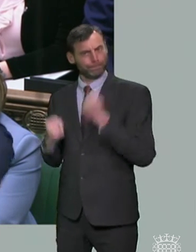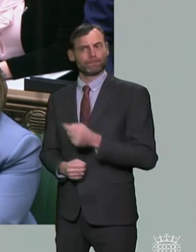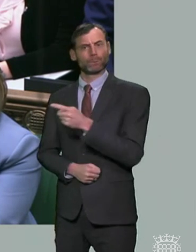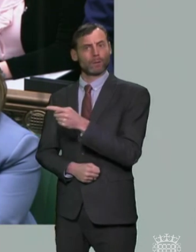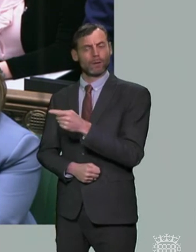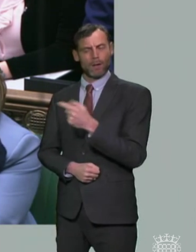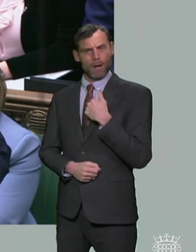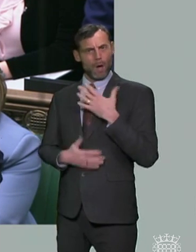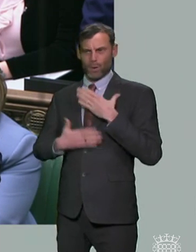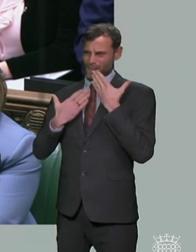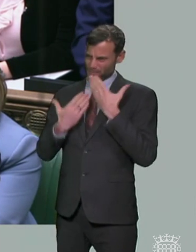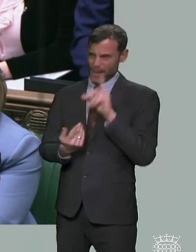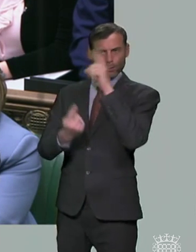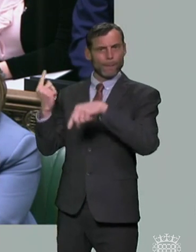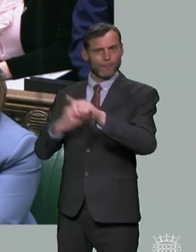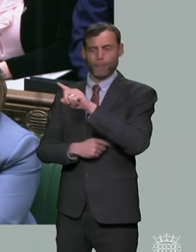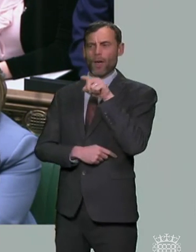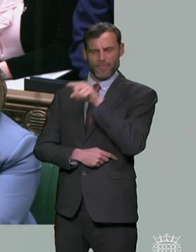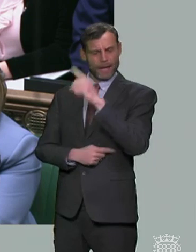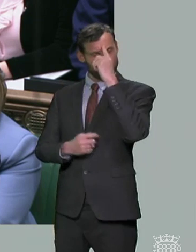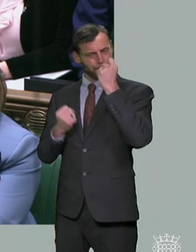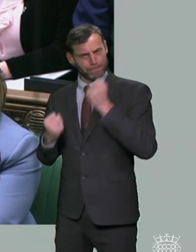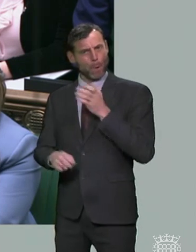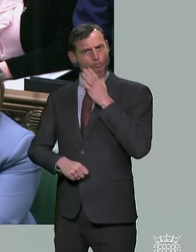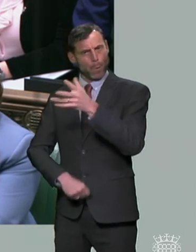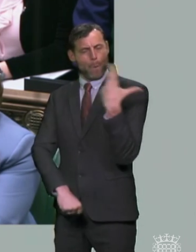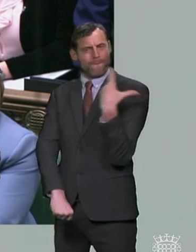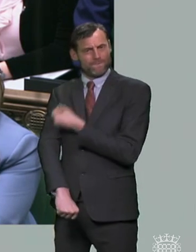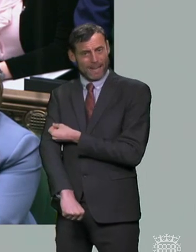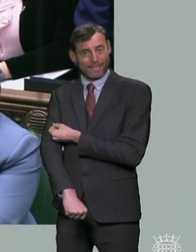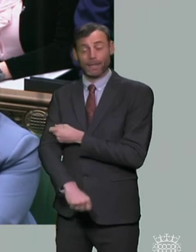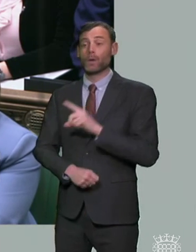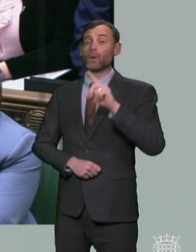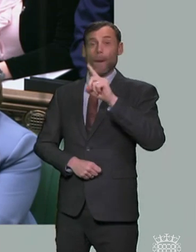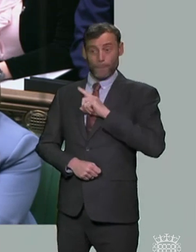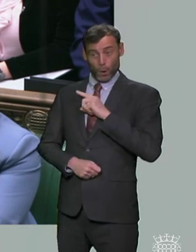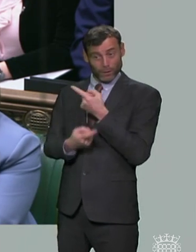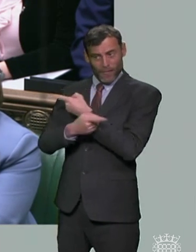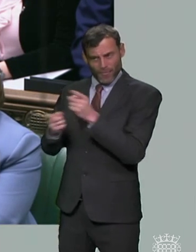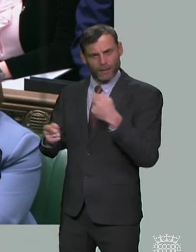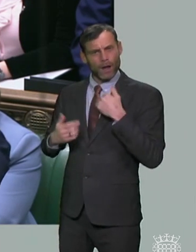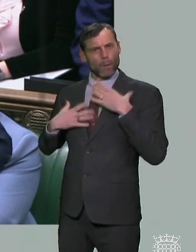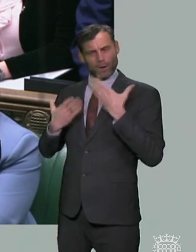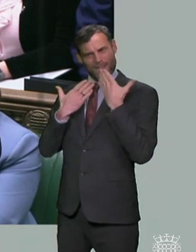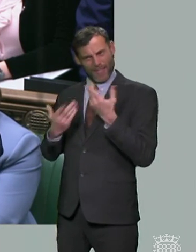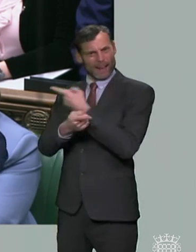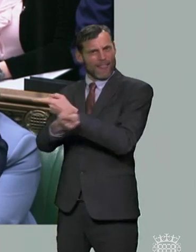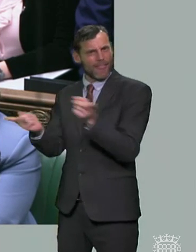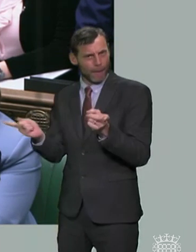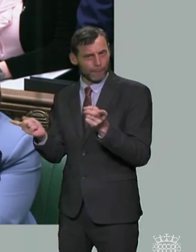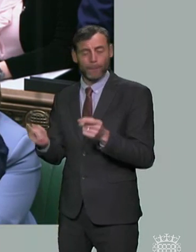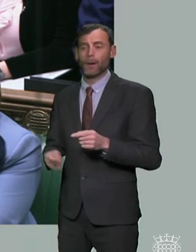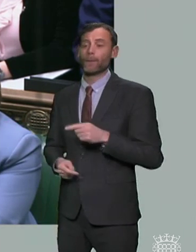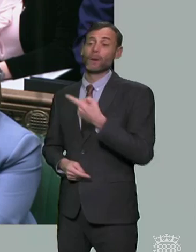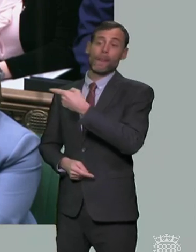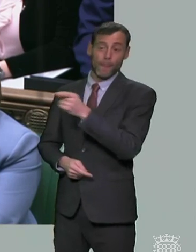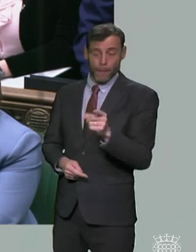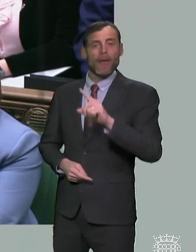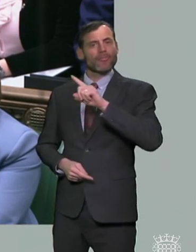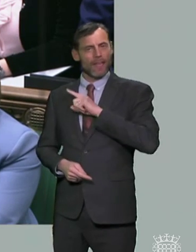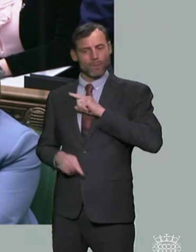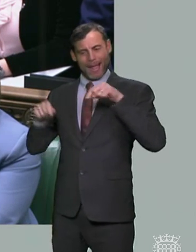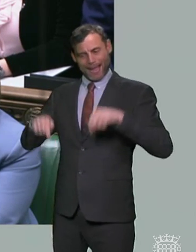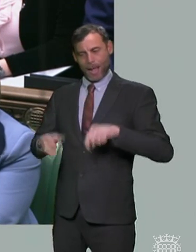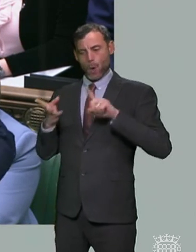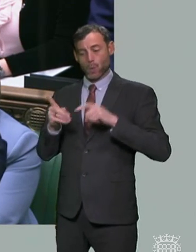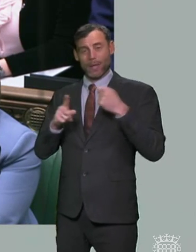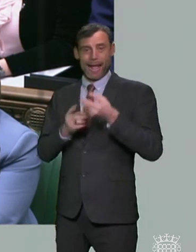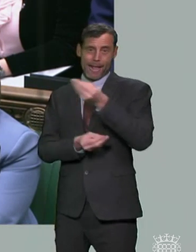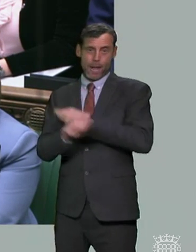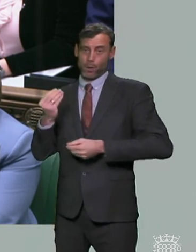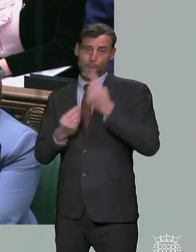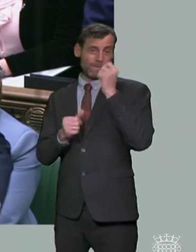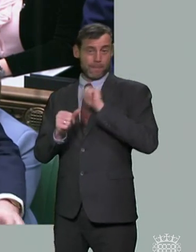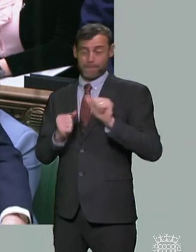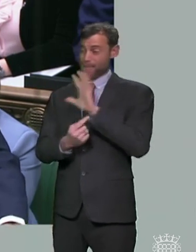listened to our messages, we now have the fastest growing economy in the G7 and youth unemployment, which the hon.